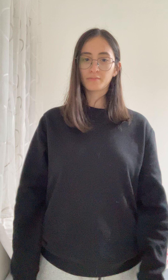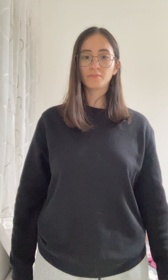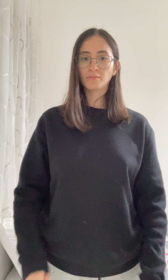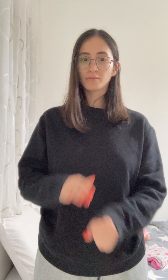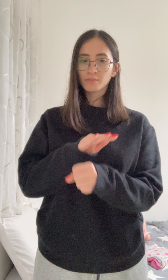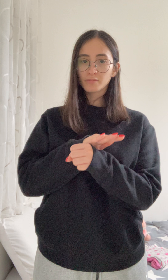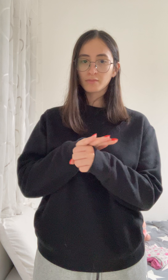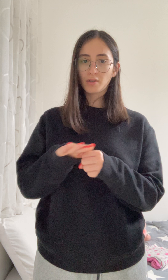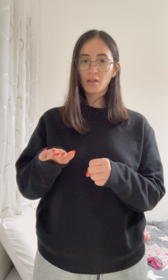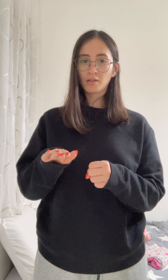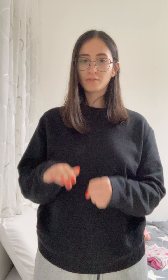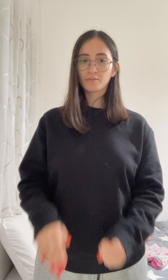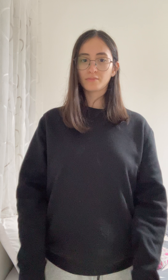מלא